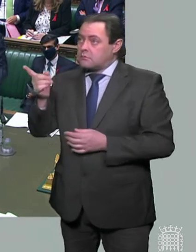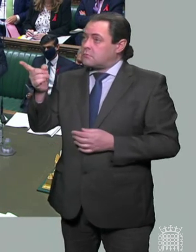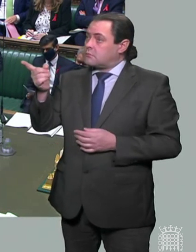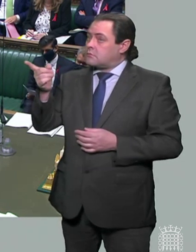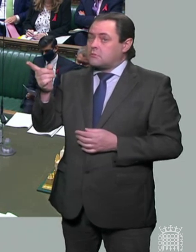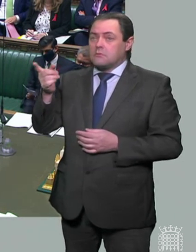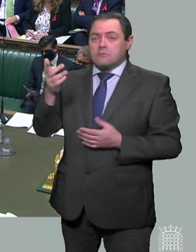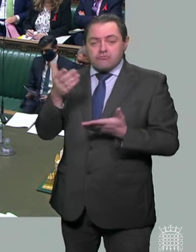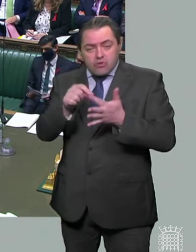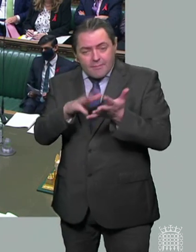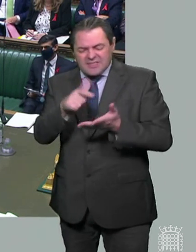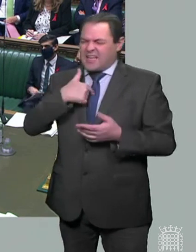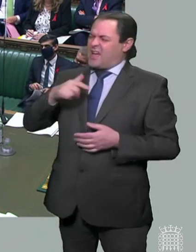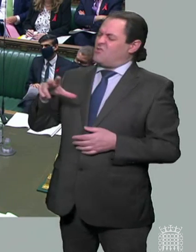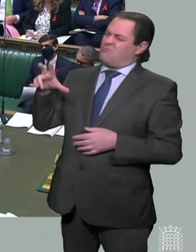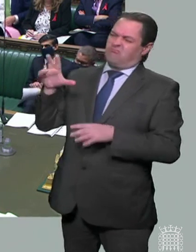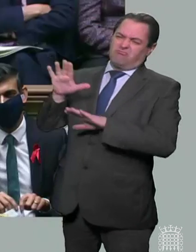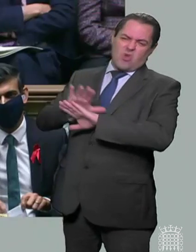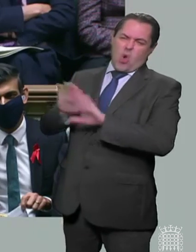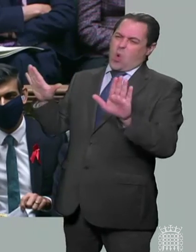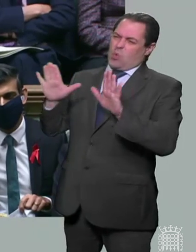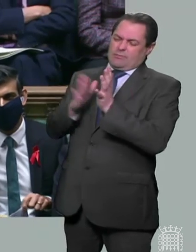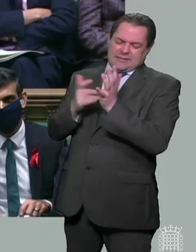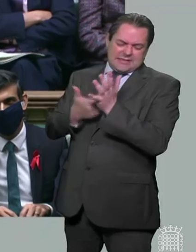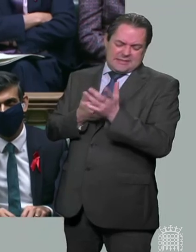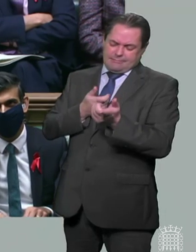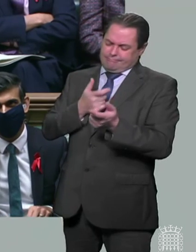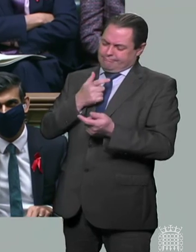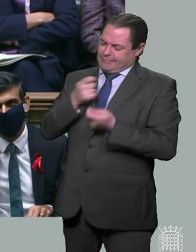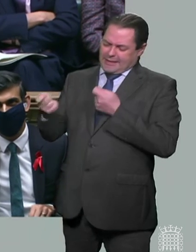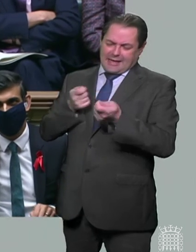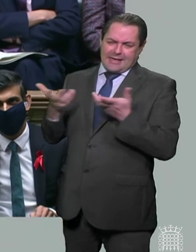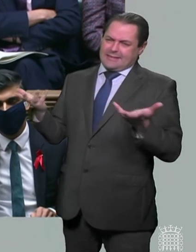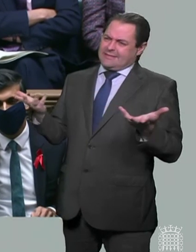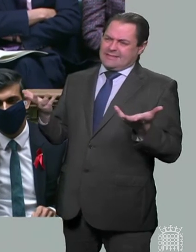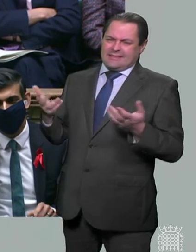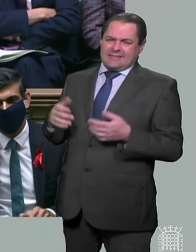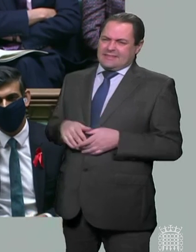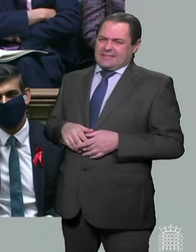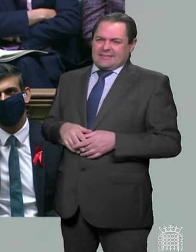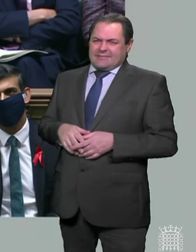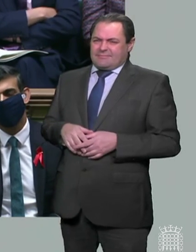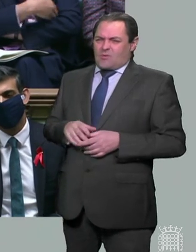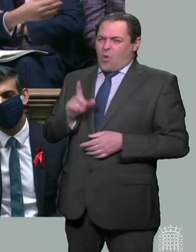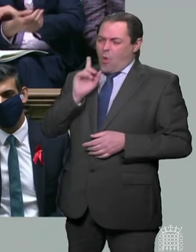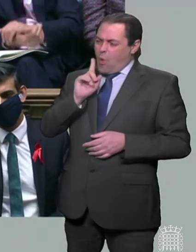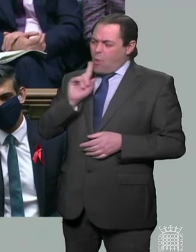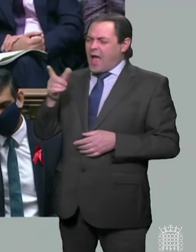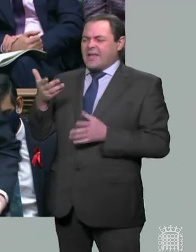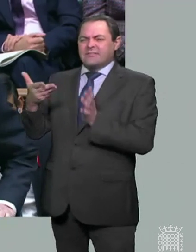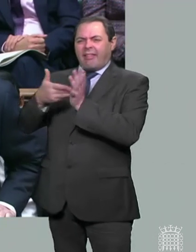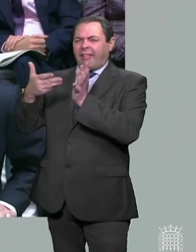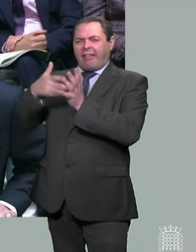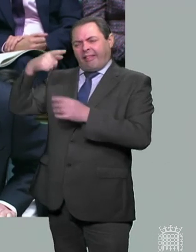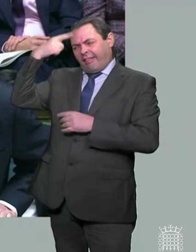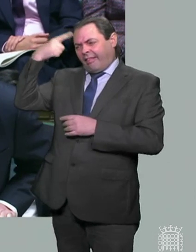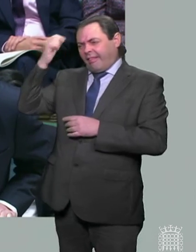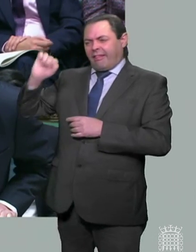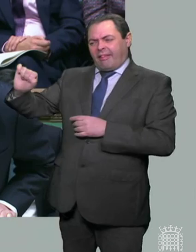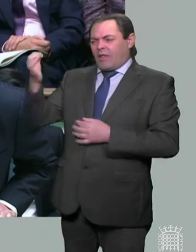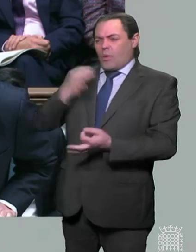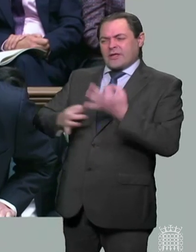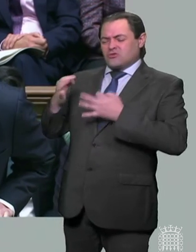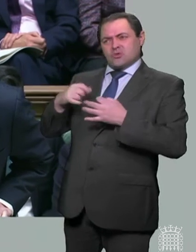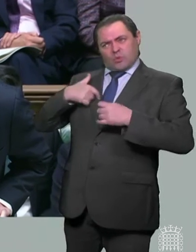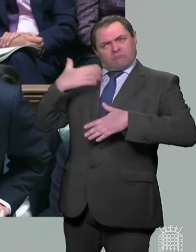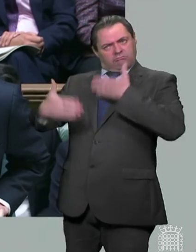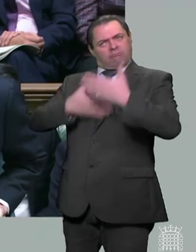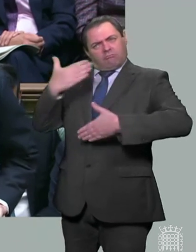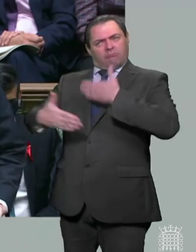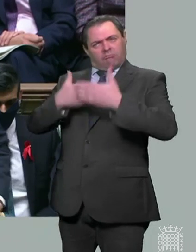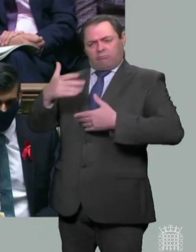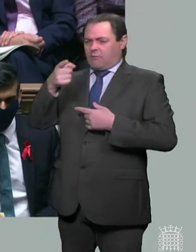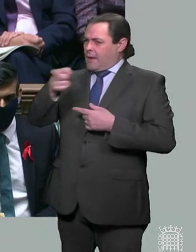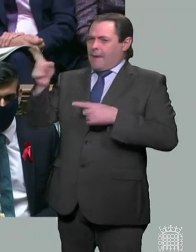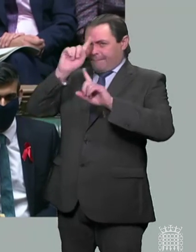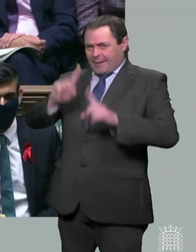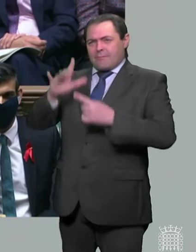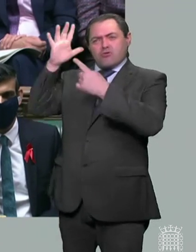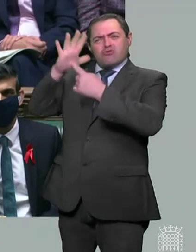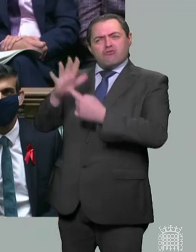No. The right honourable and learned Gentleman plays politics and asks frivolous questions, but we are getting on with delivering on the people’s priorities.